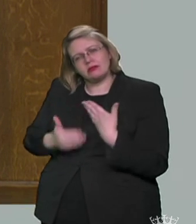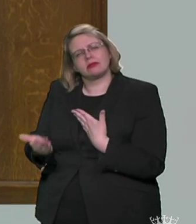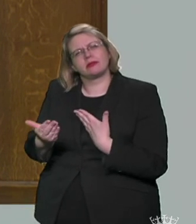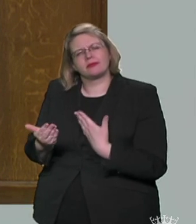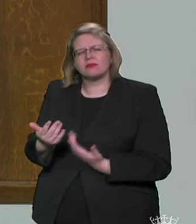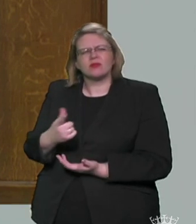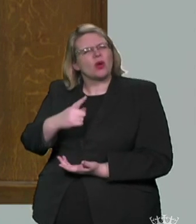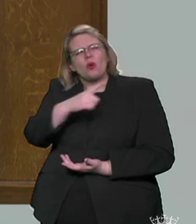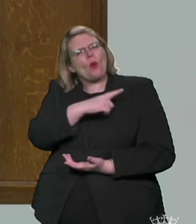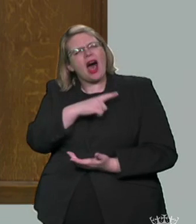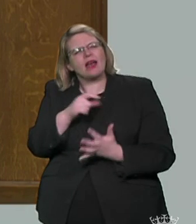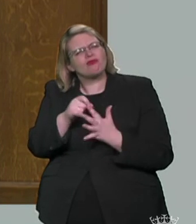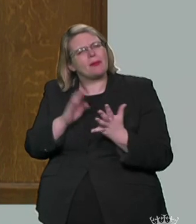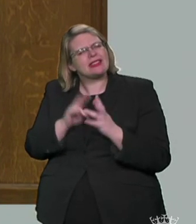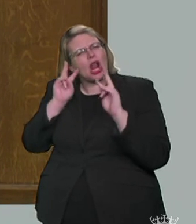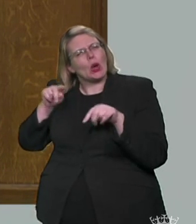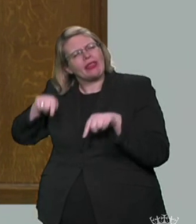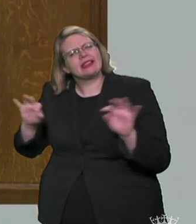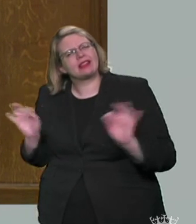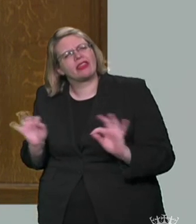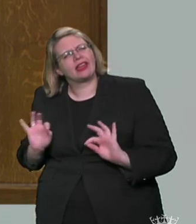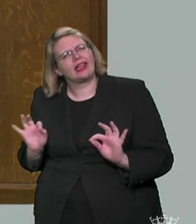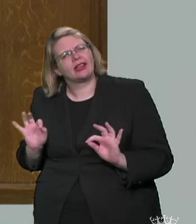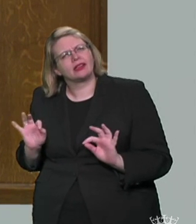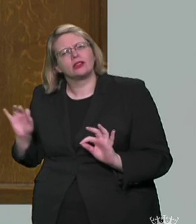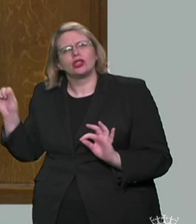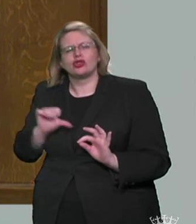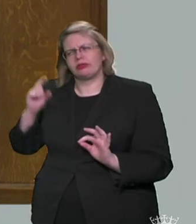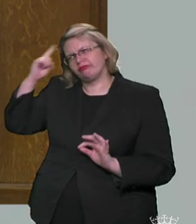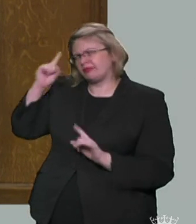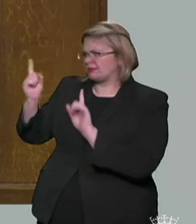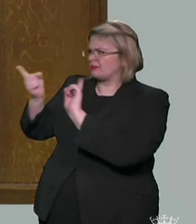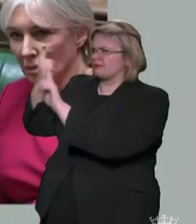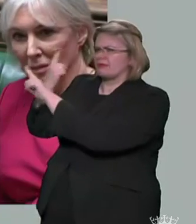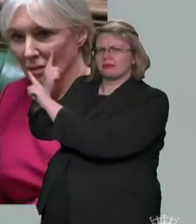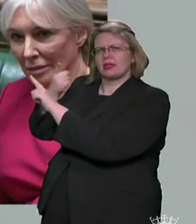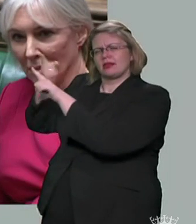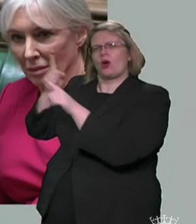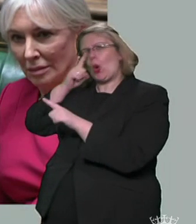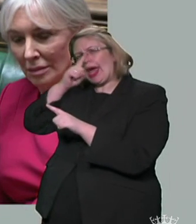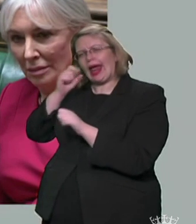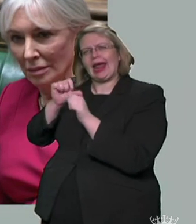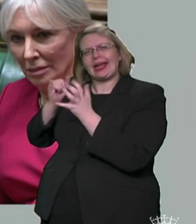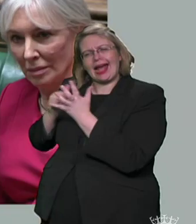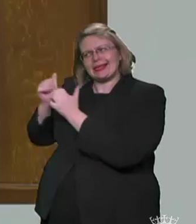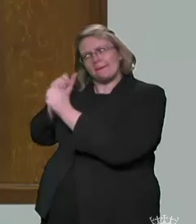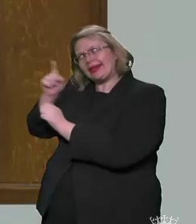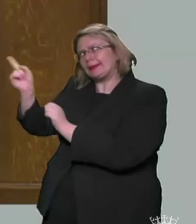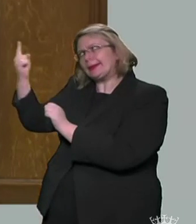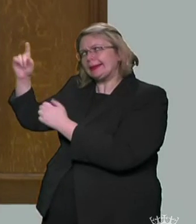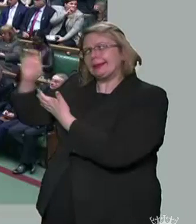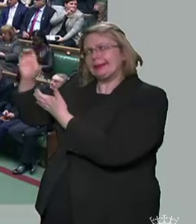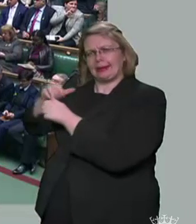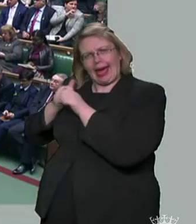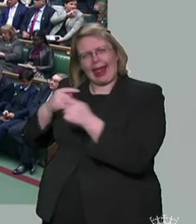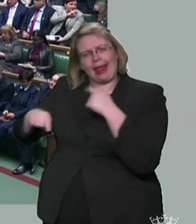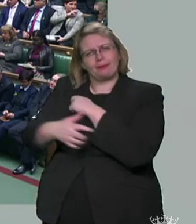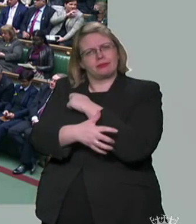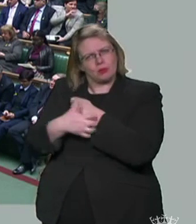Why is the Prime Minister not looking at drawing on the profits of the North sea oil and gas companies to help the most vulnerable families with those costs?